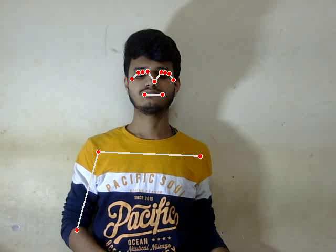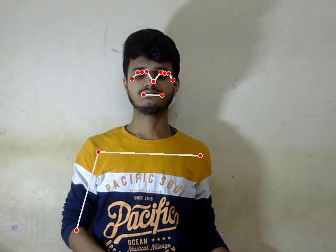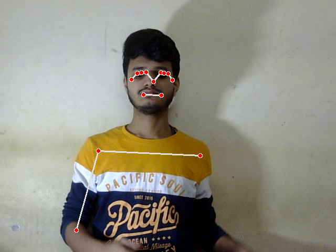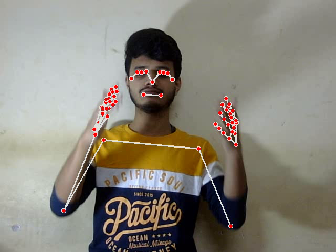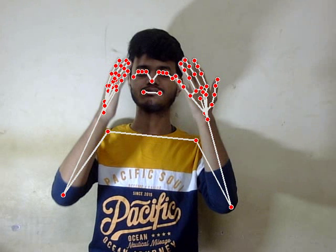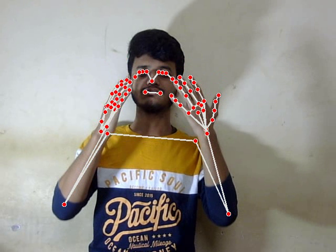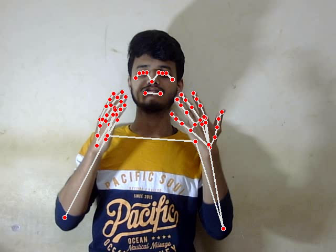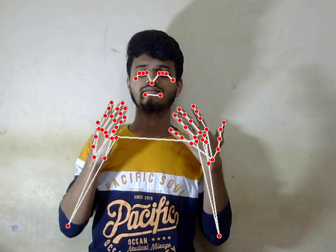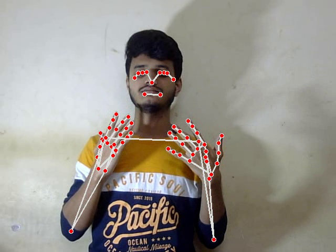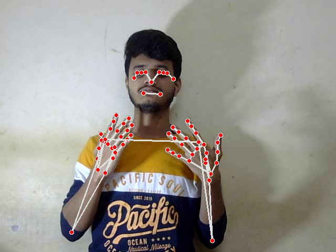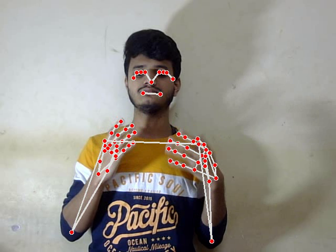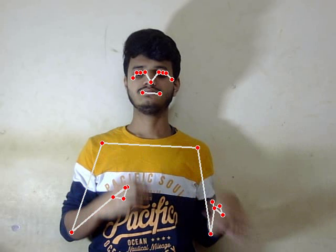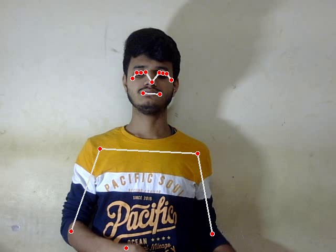sad